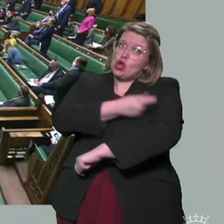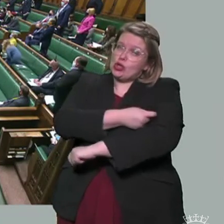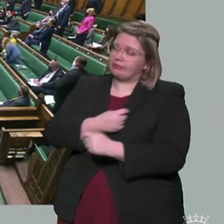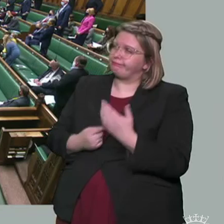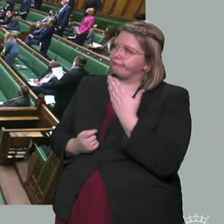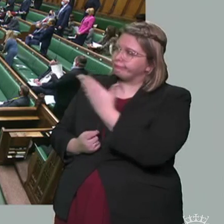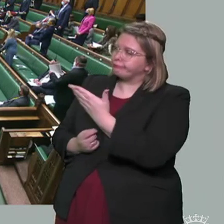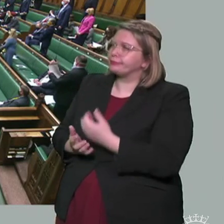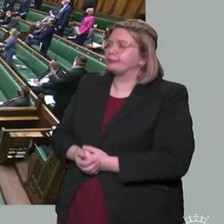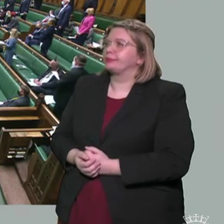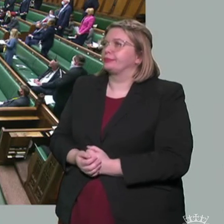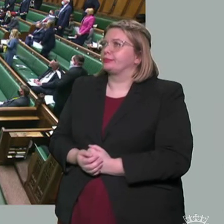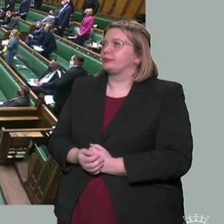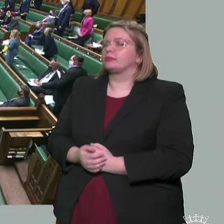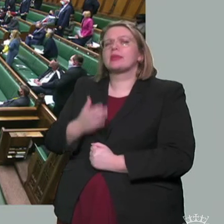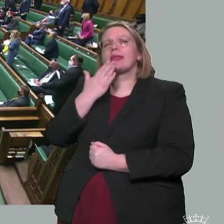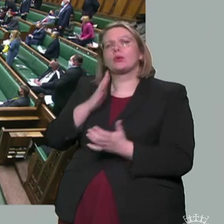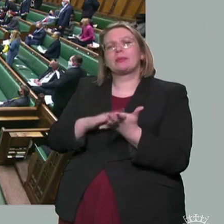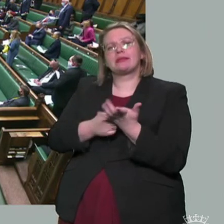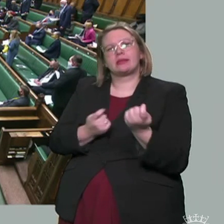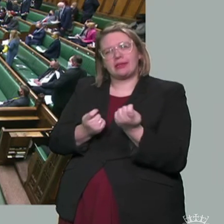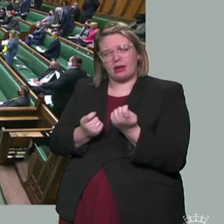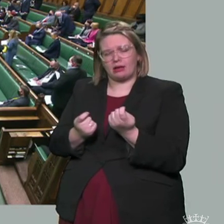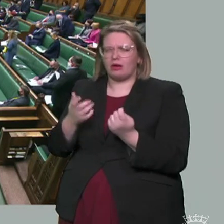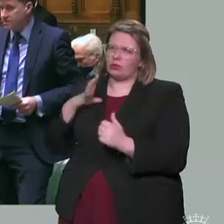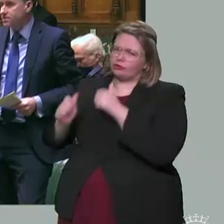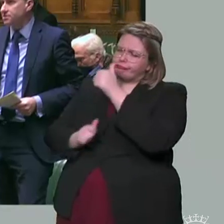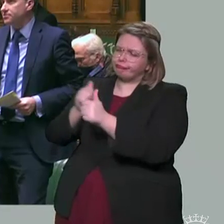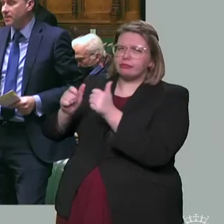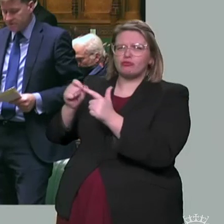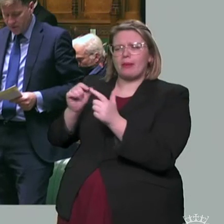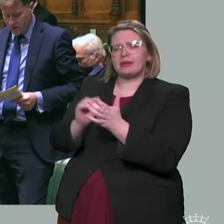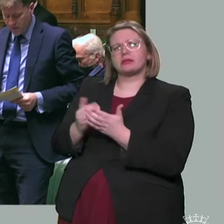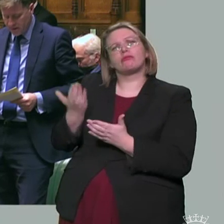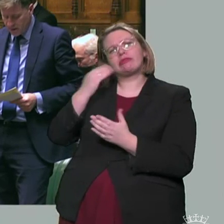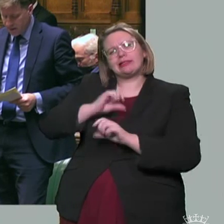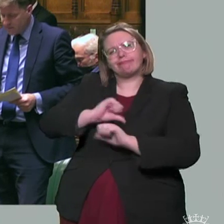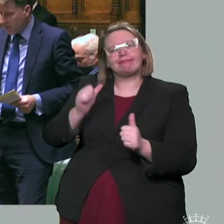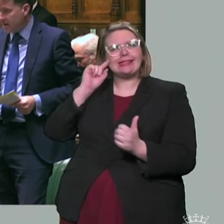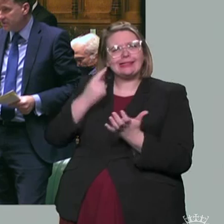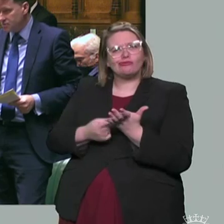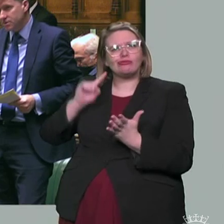The Prime Minister deserves real credit for his recent decisions on covid.